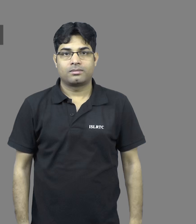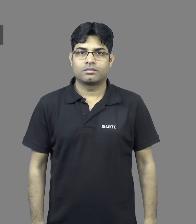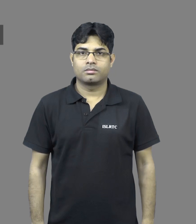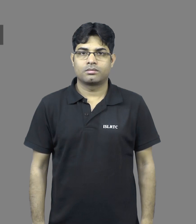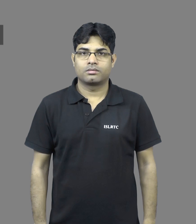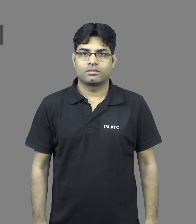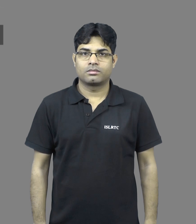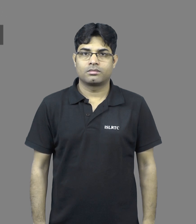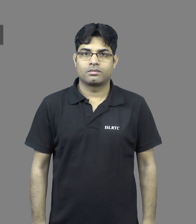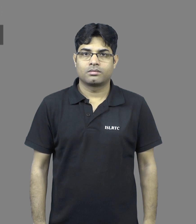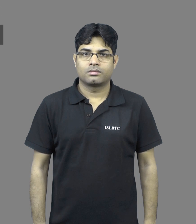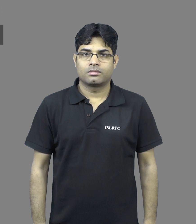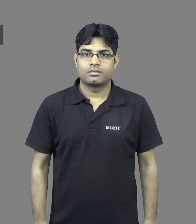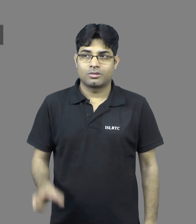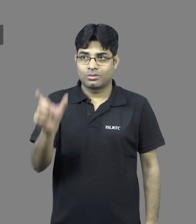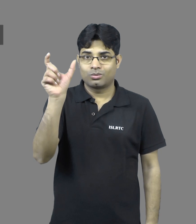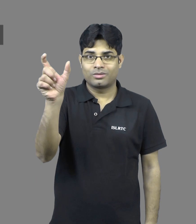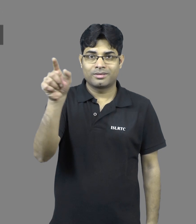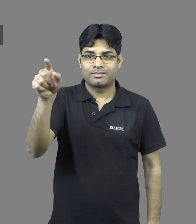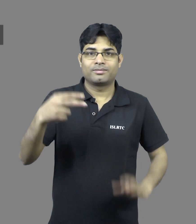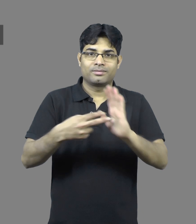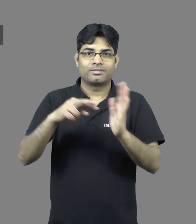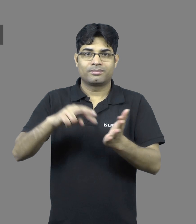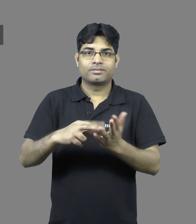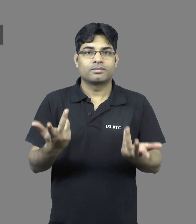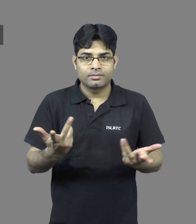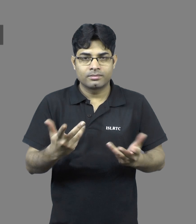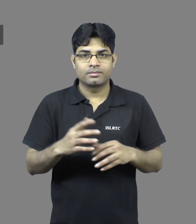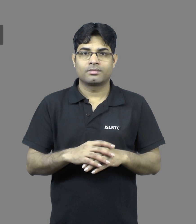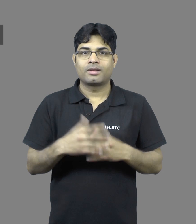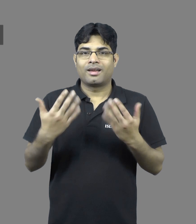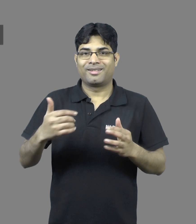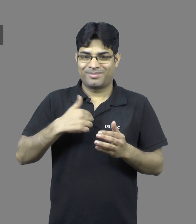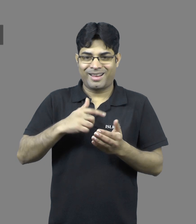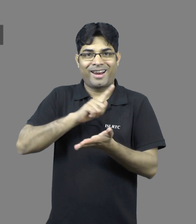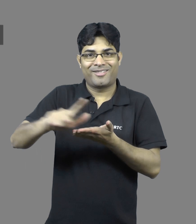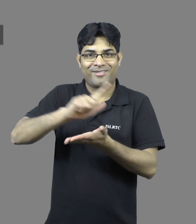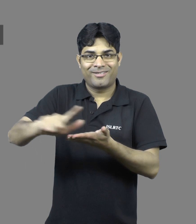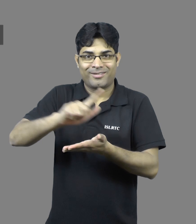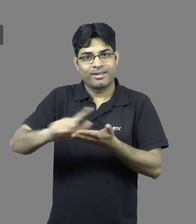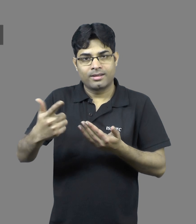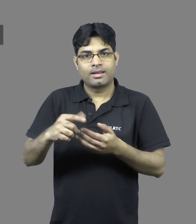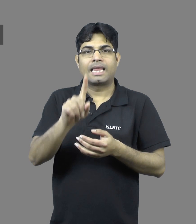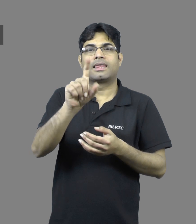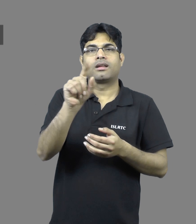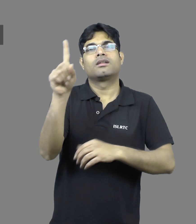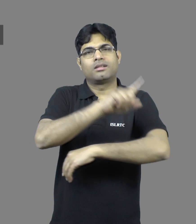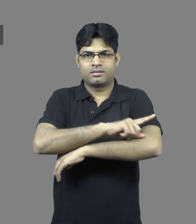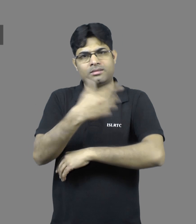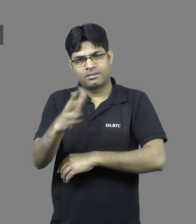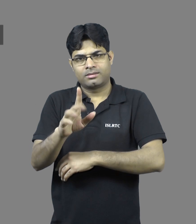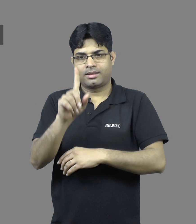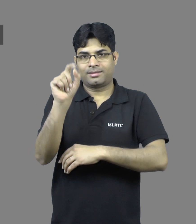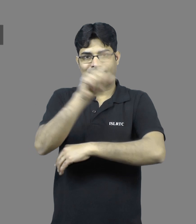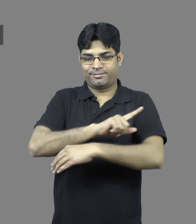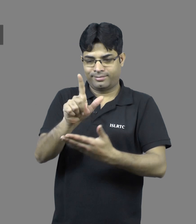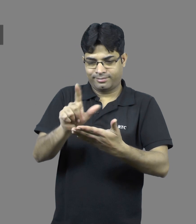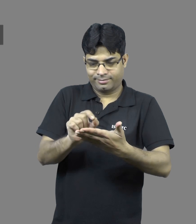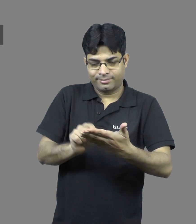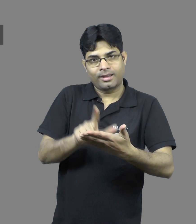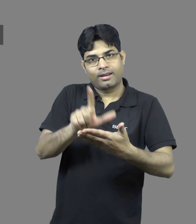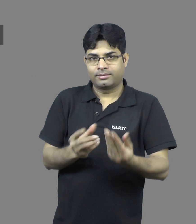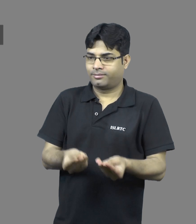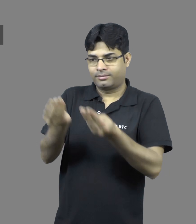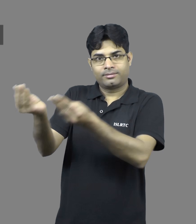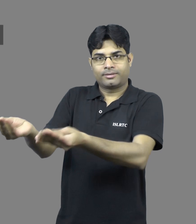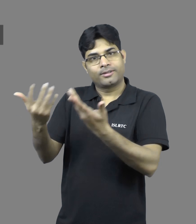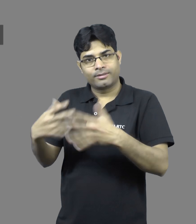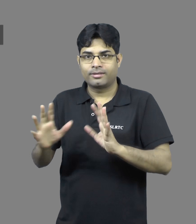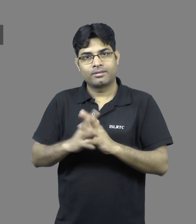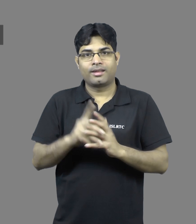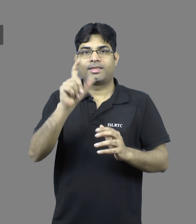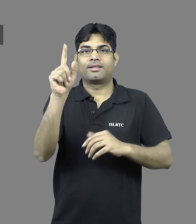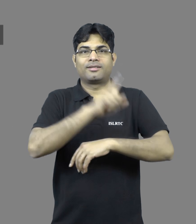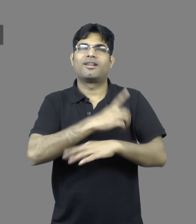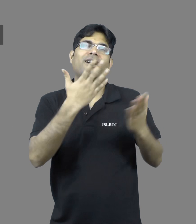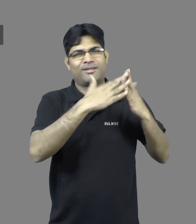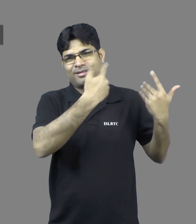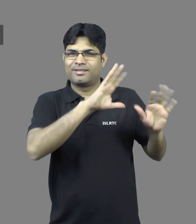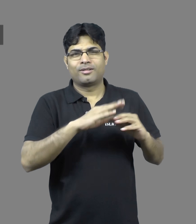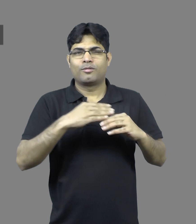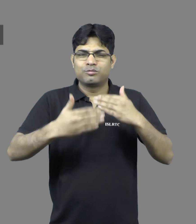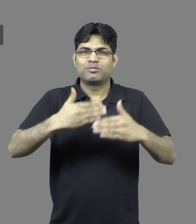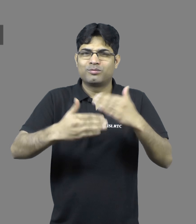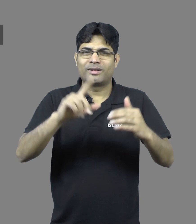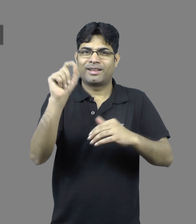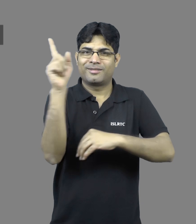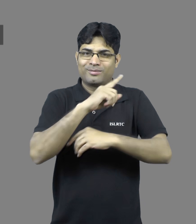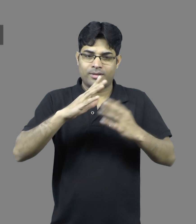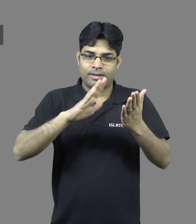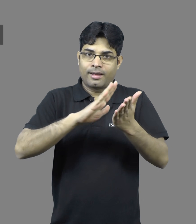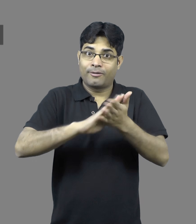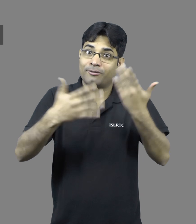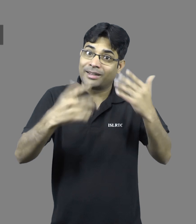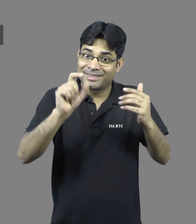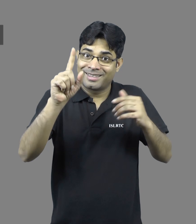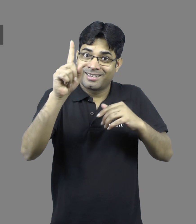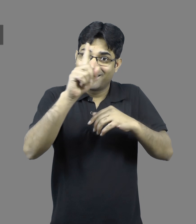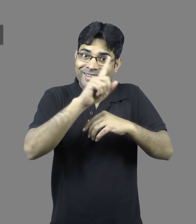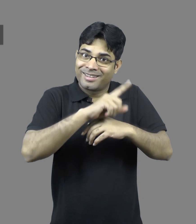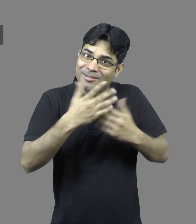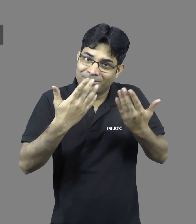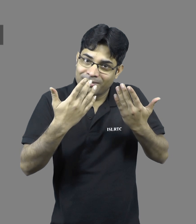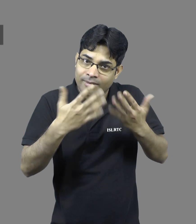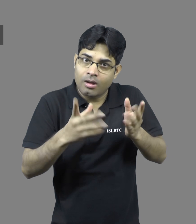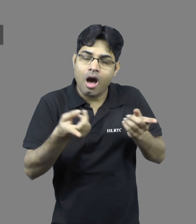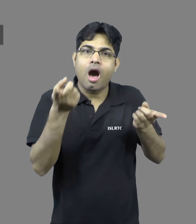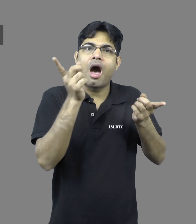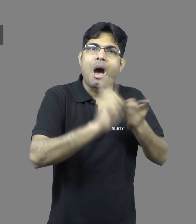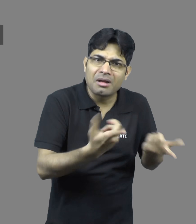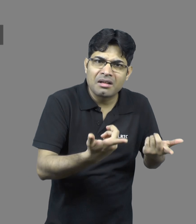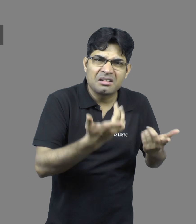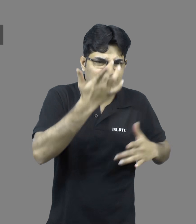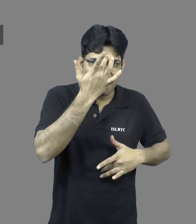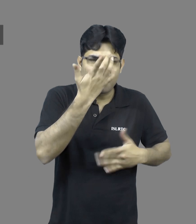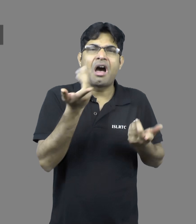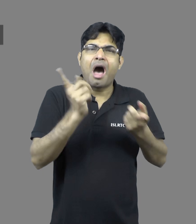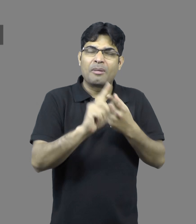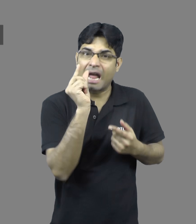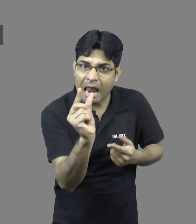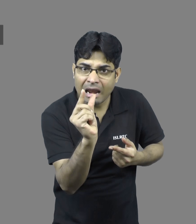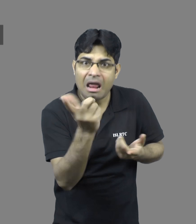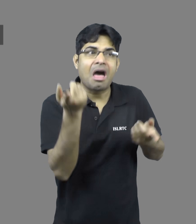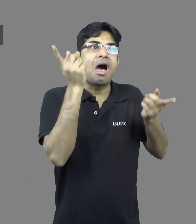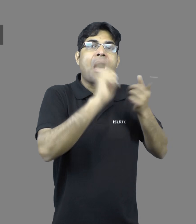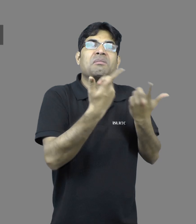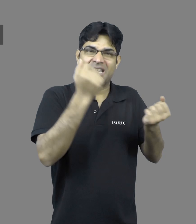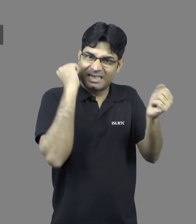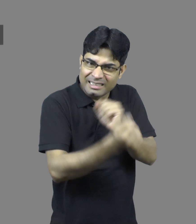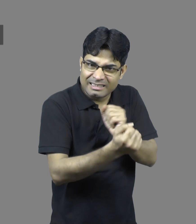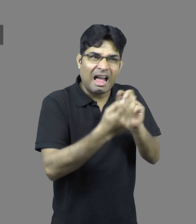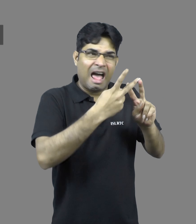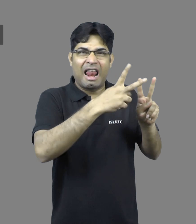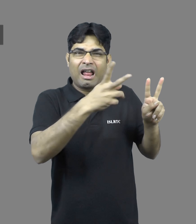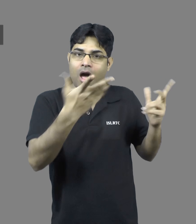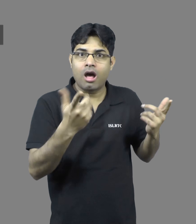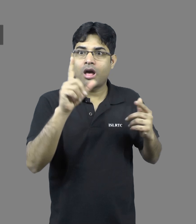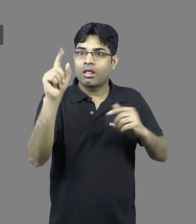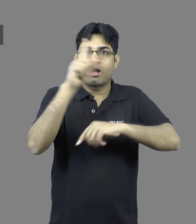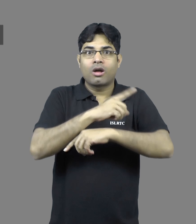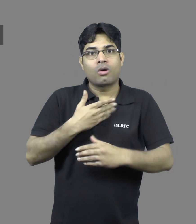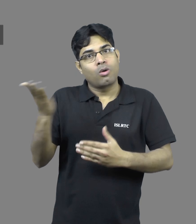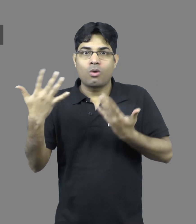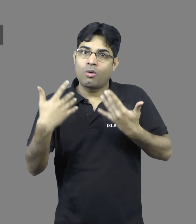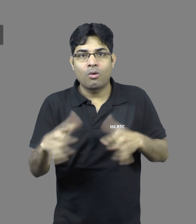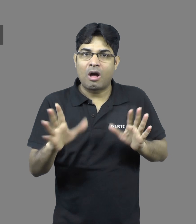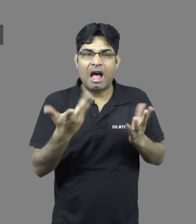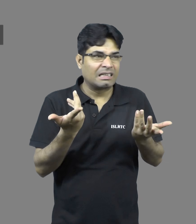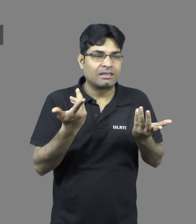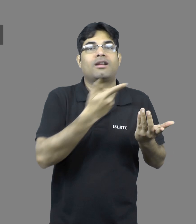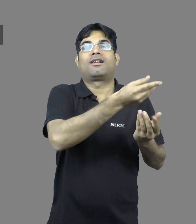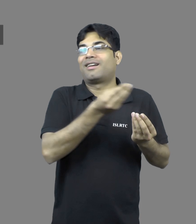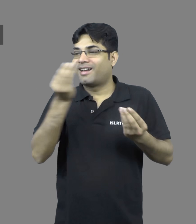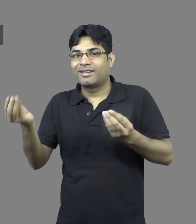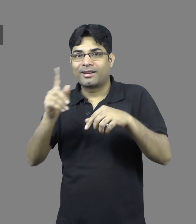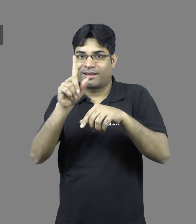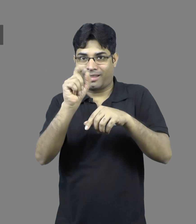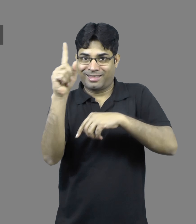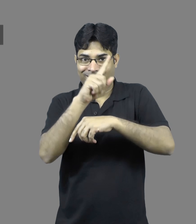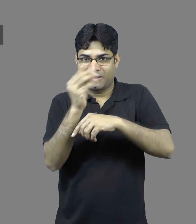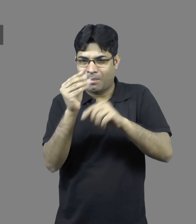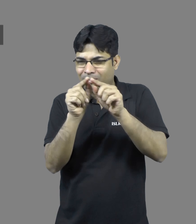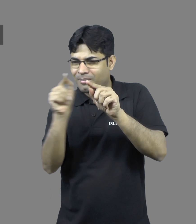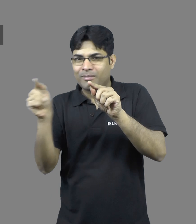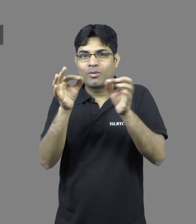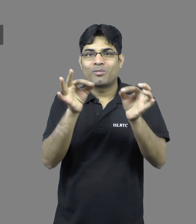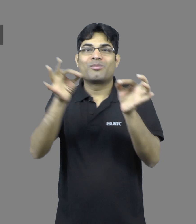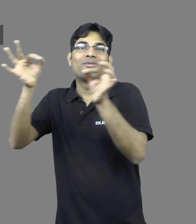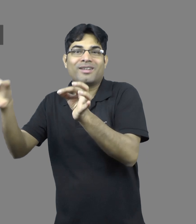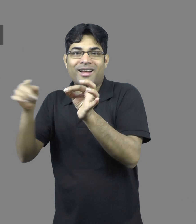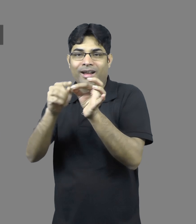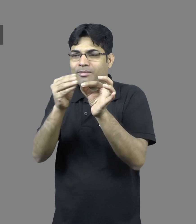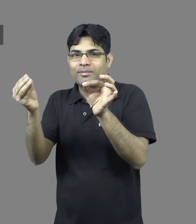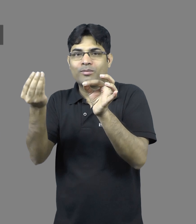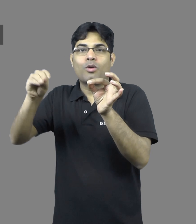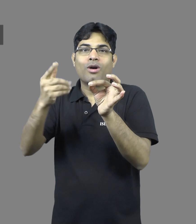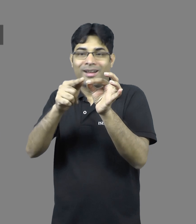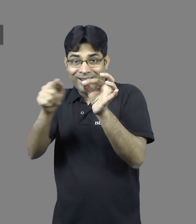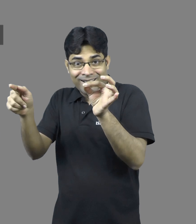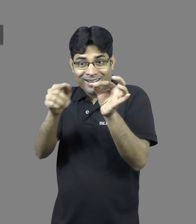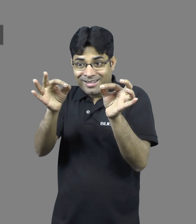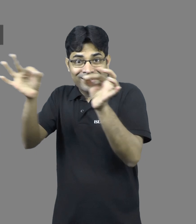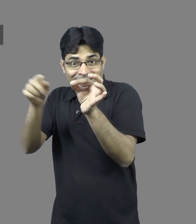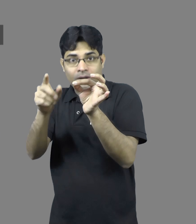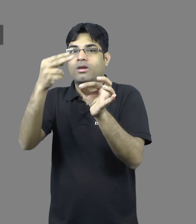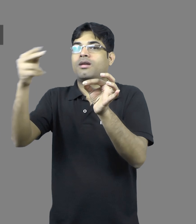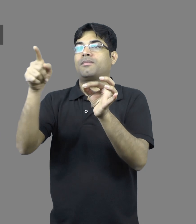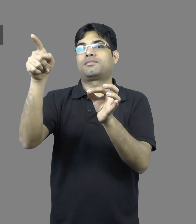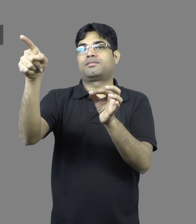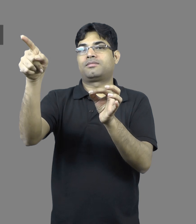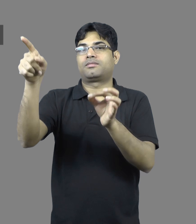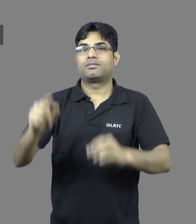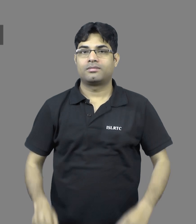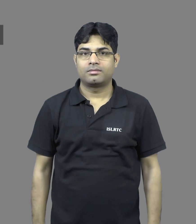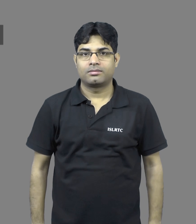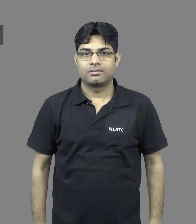Extension Of Leave